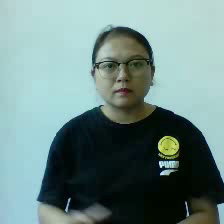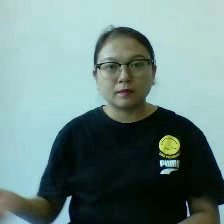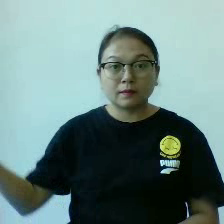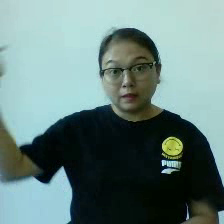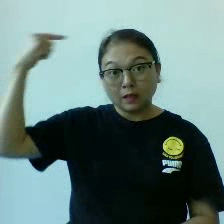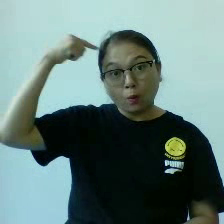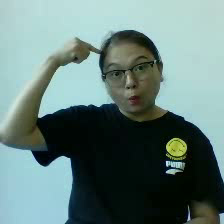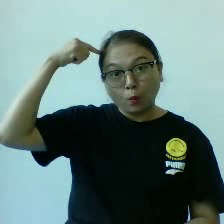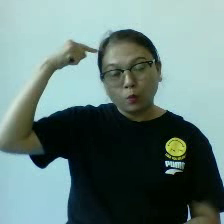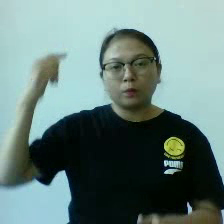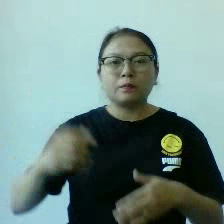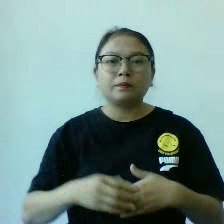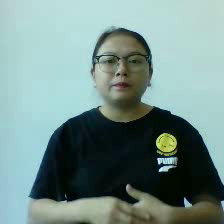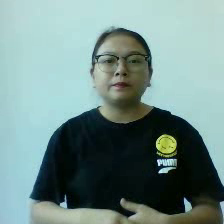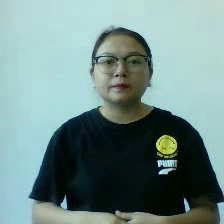Đầu